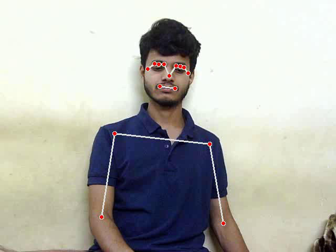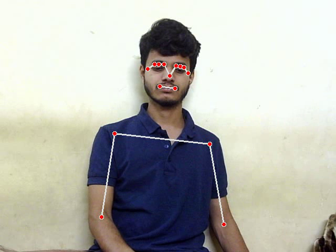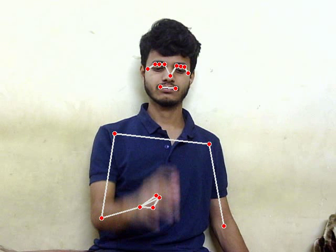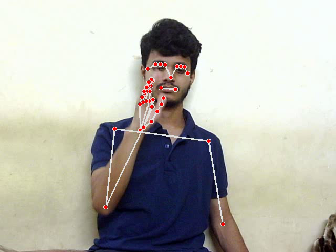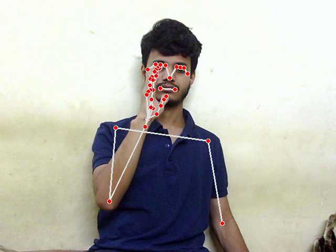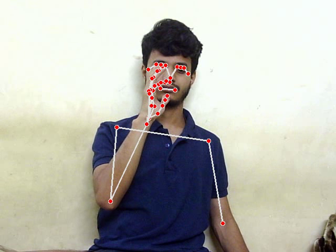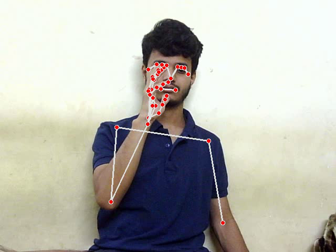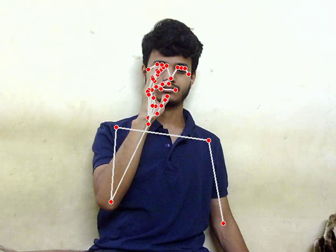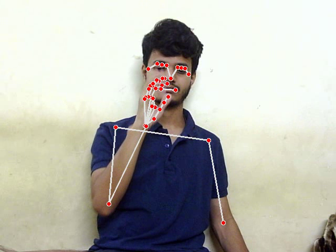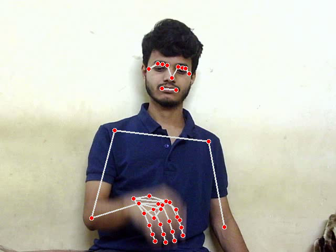mother